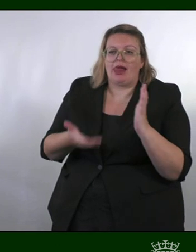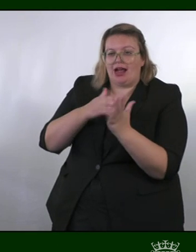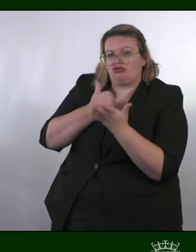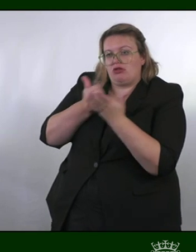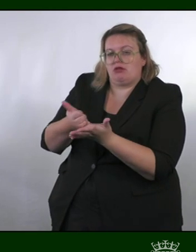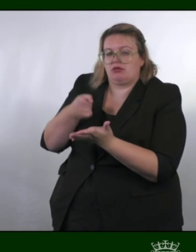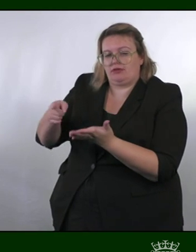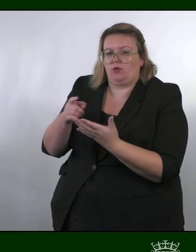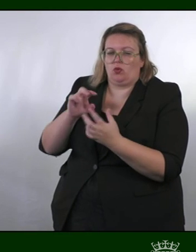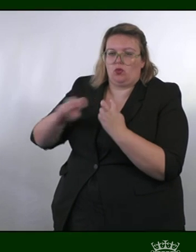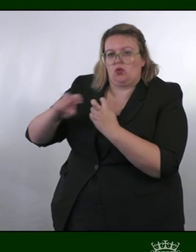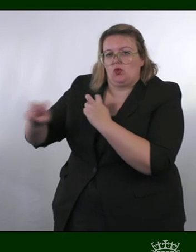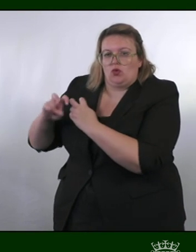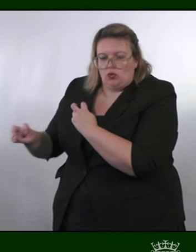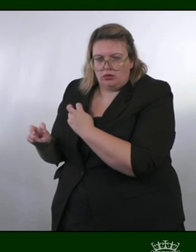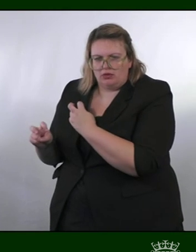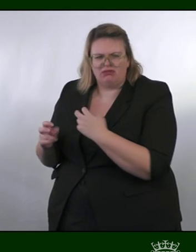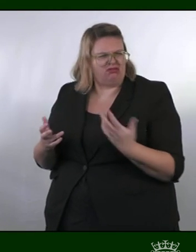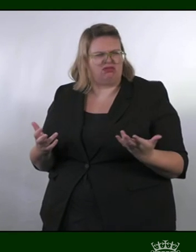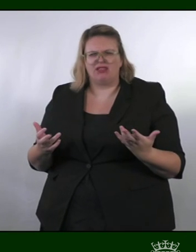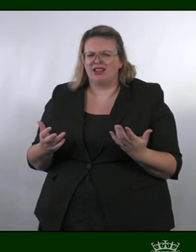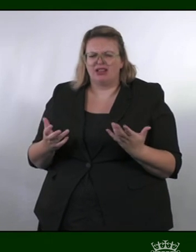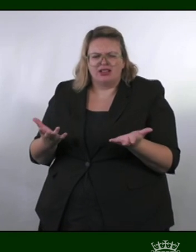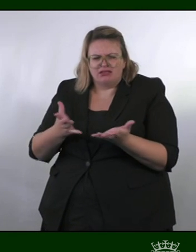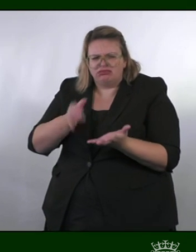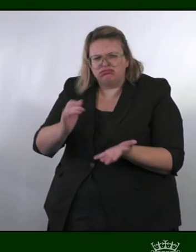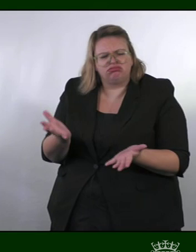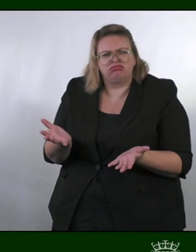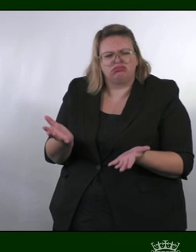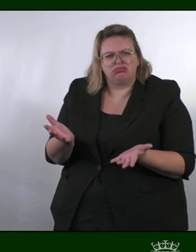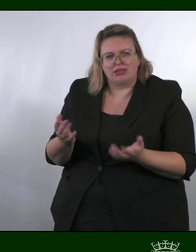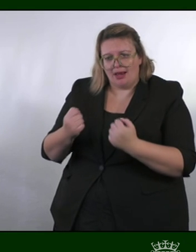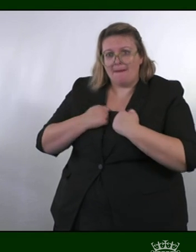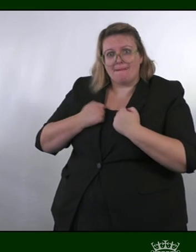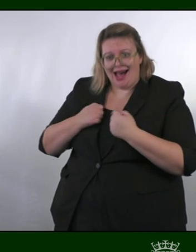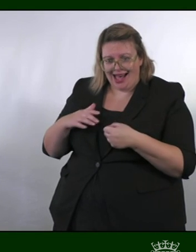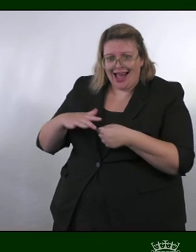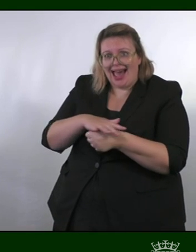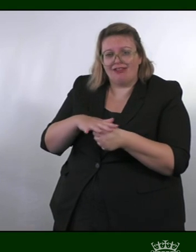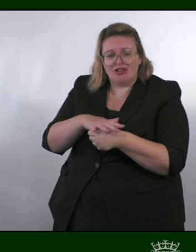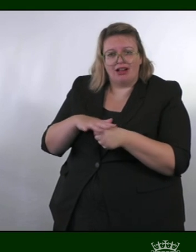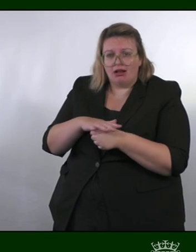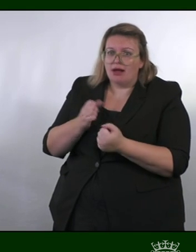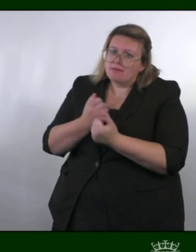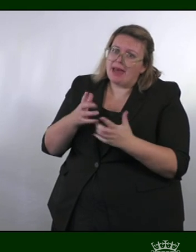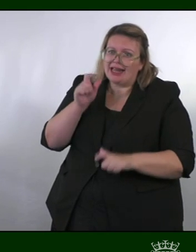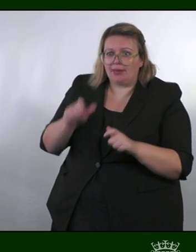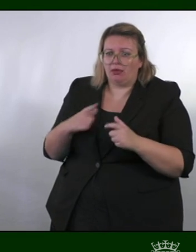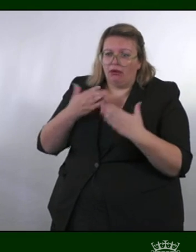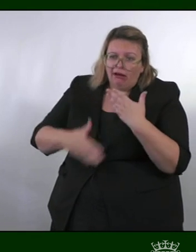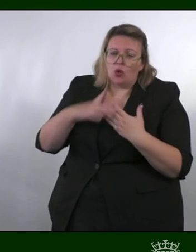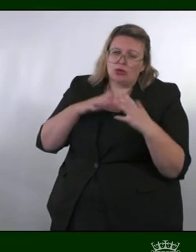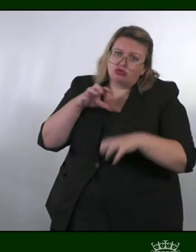How can this be right when many people in London, including in my constituency, already have months of genuine hardship ahead of them?